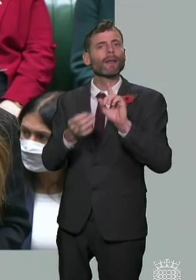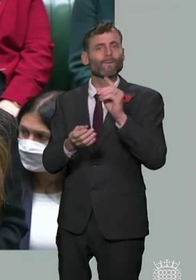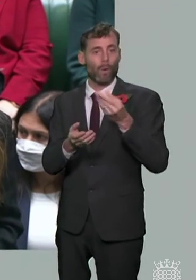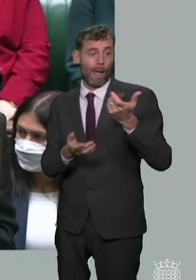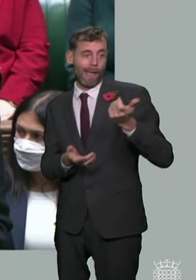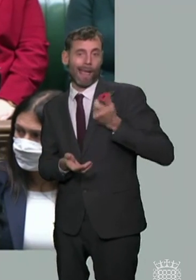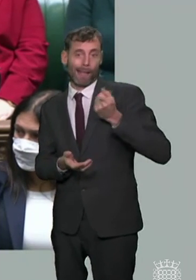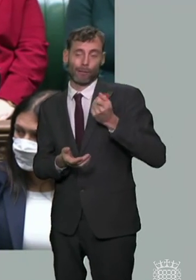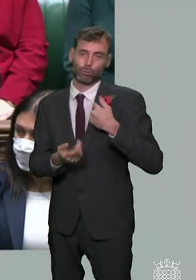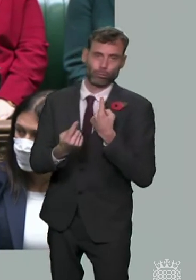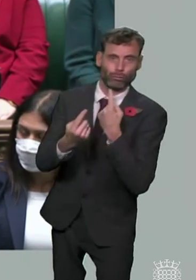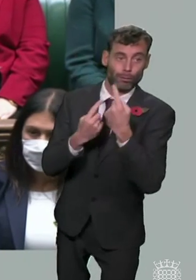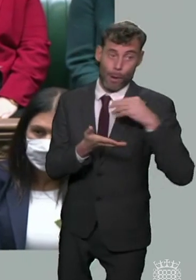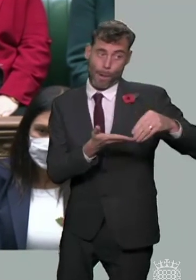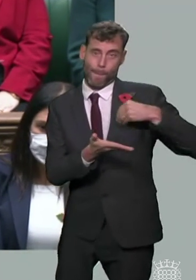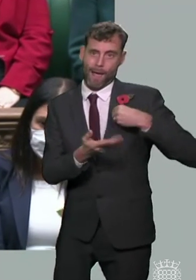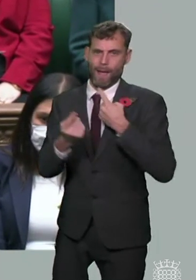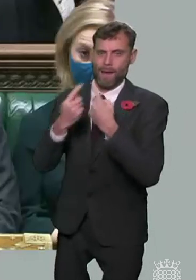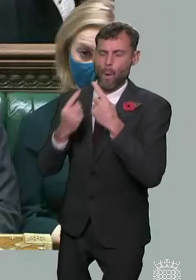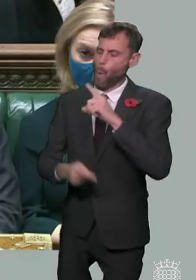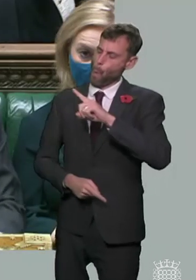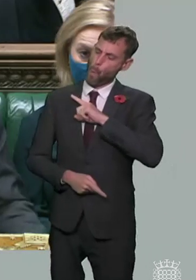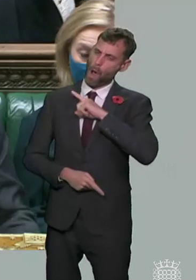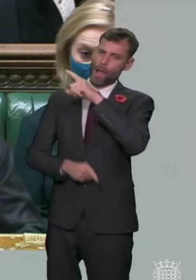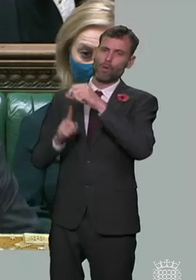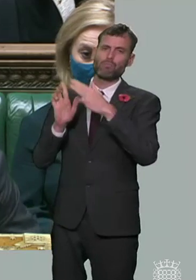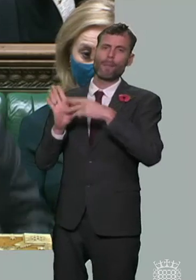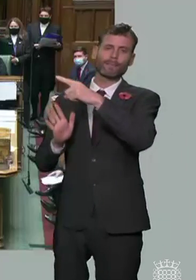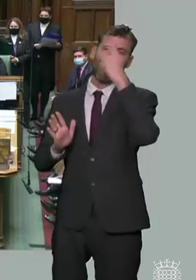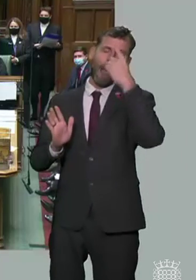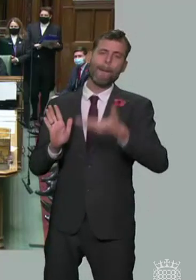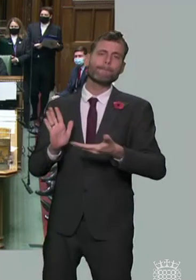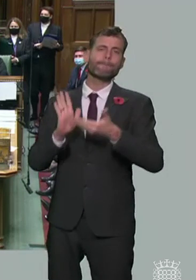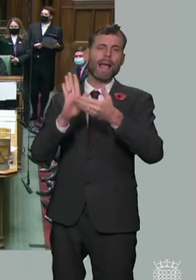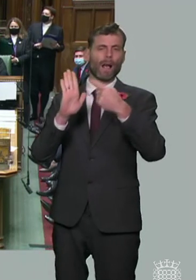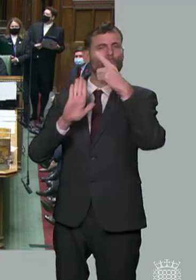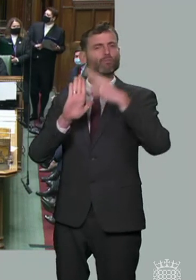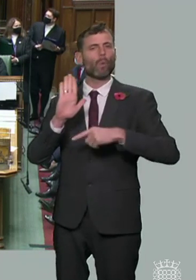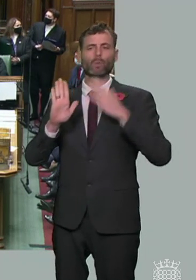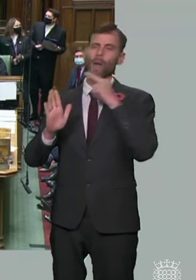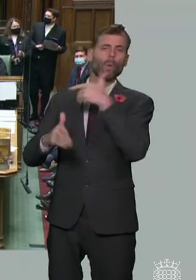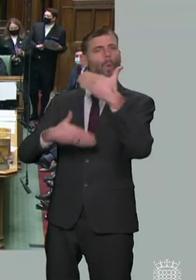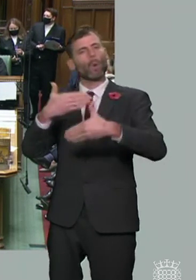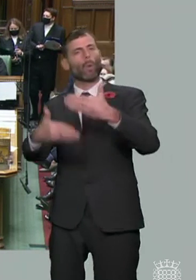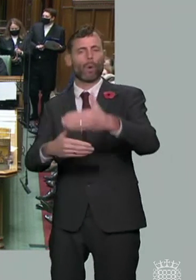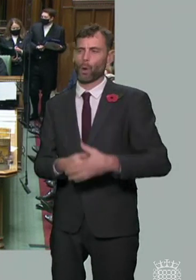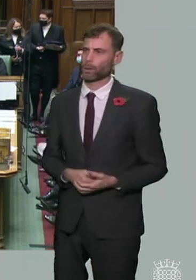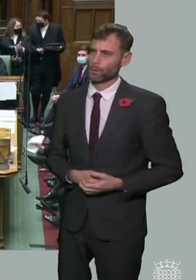Why is the Prime Minister making it up as he goes along?